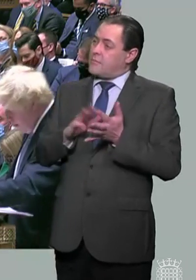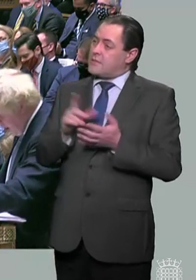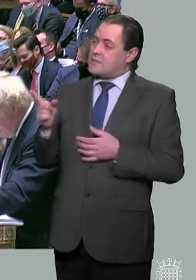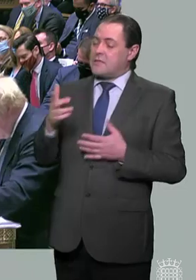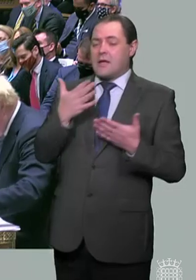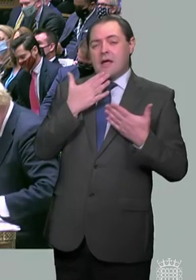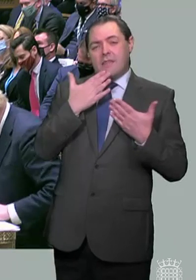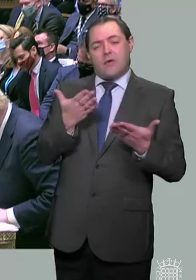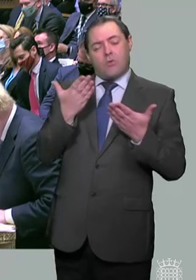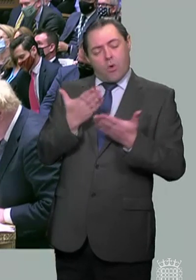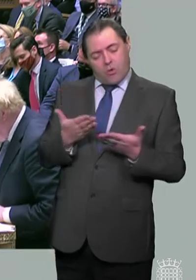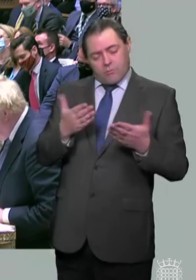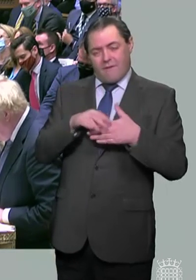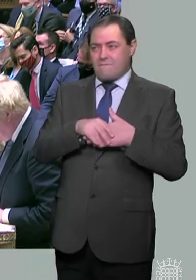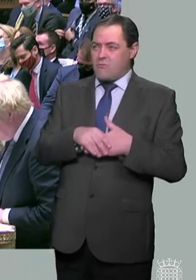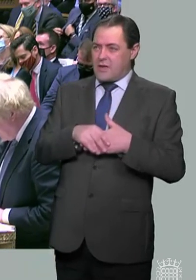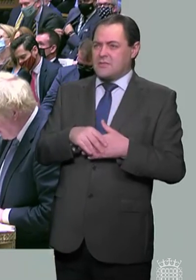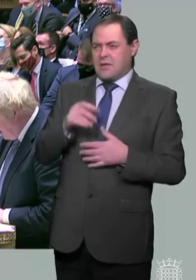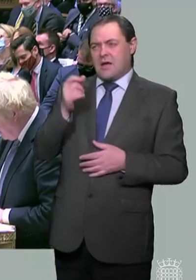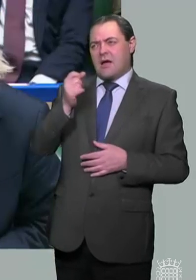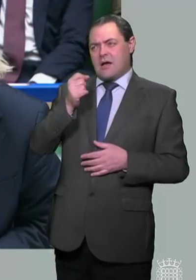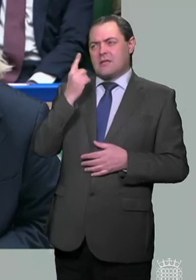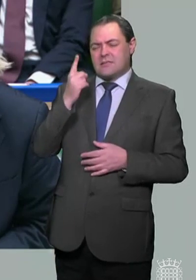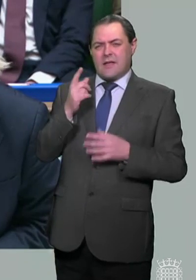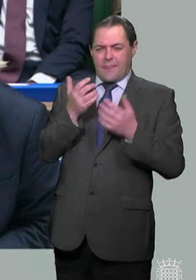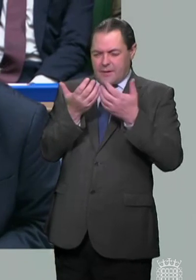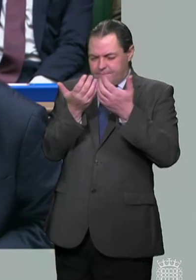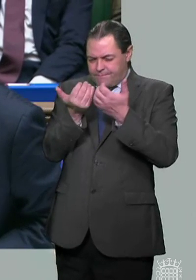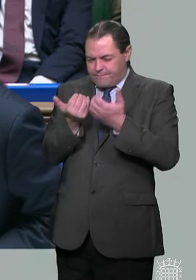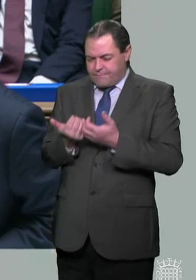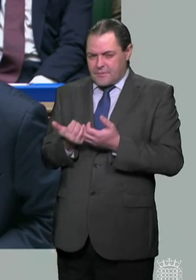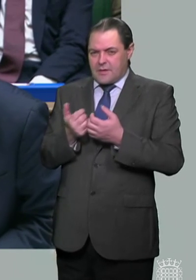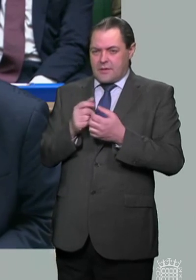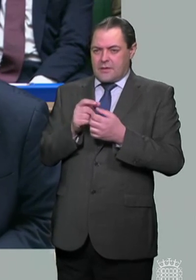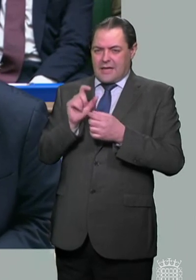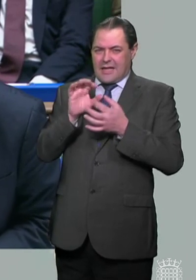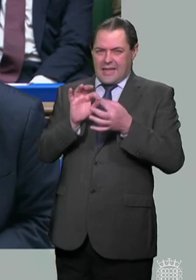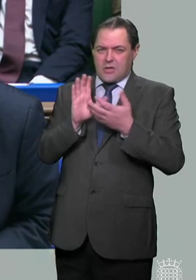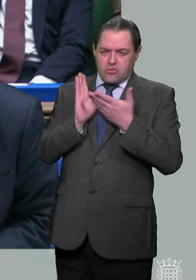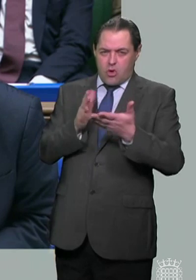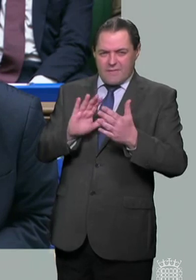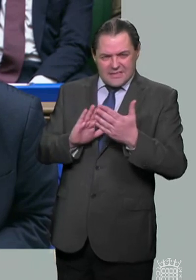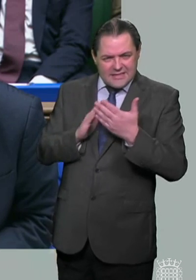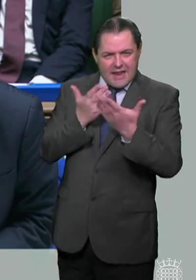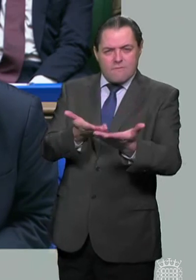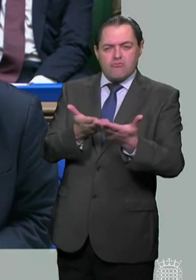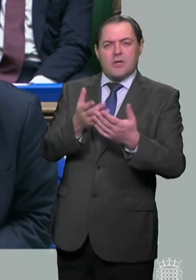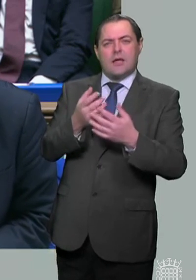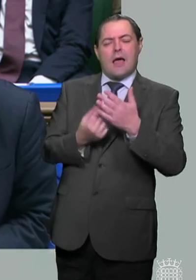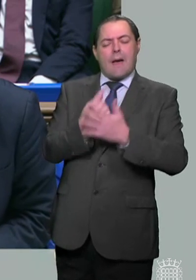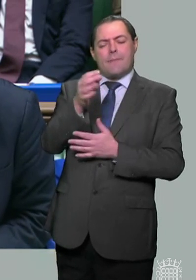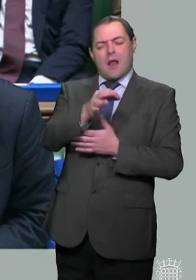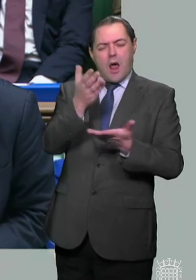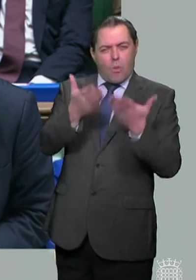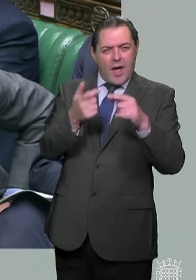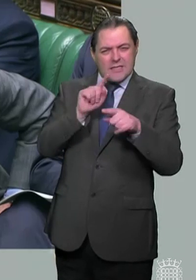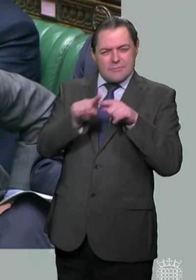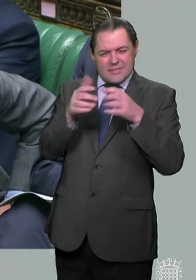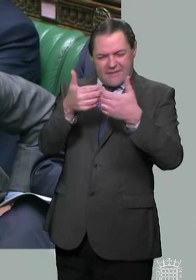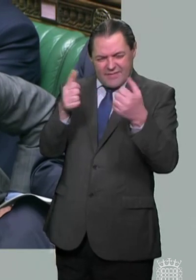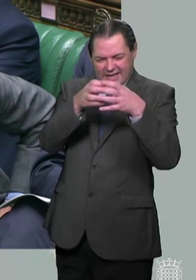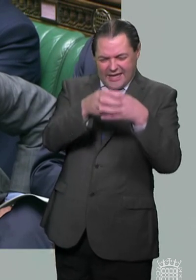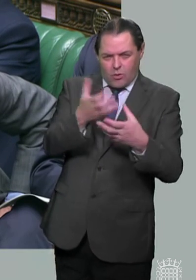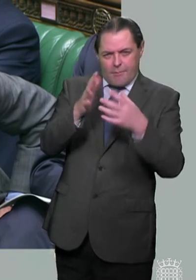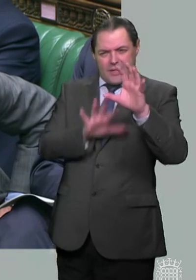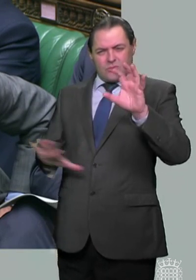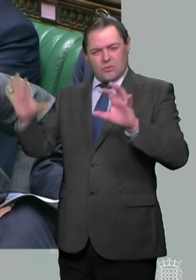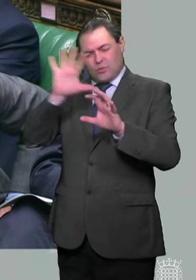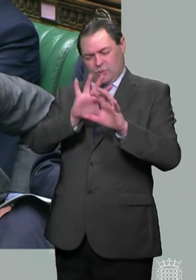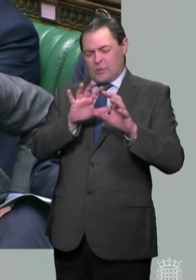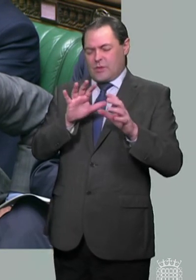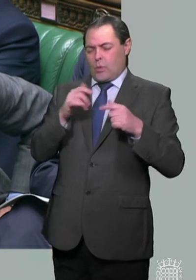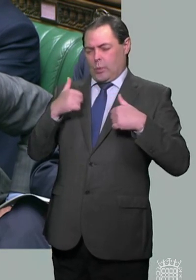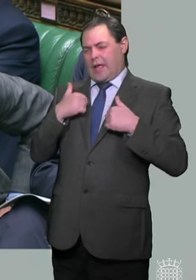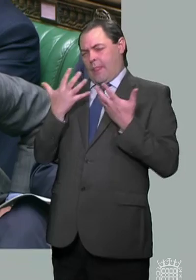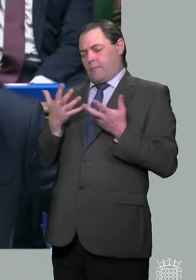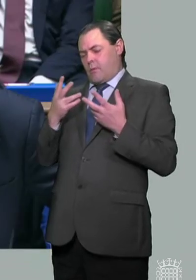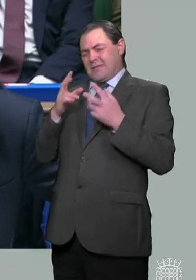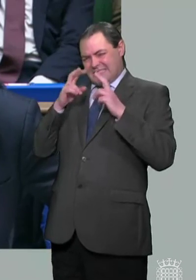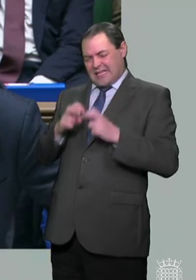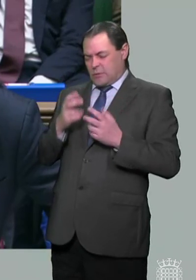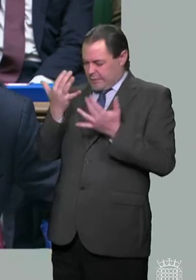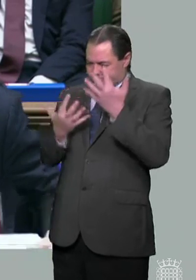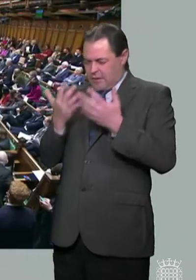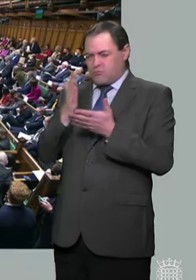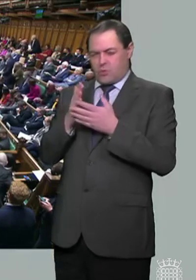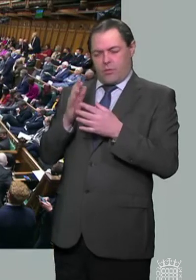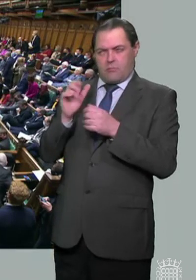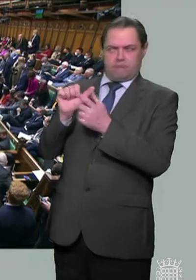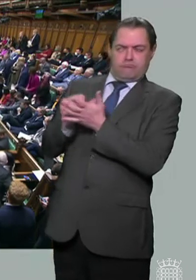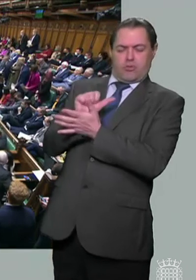I thank my honourable Friend very much. He will understand that it is not easy to break down the costs that apply to the service delivery on the Island, but I know the Department is carefully considering the details of the study he mentions, and I am sure the relevant Minister will keep him updated.